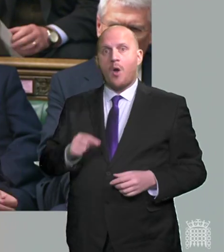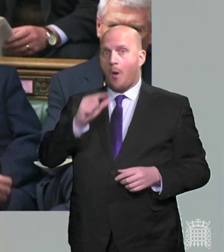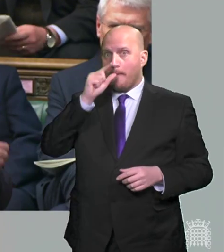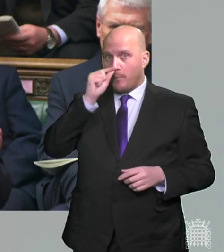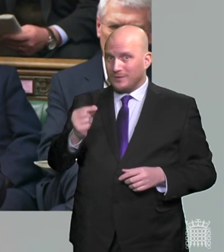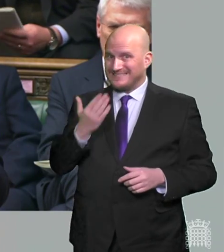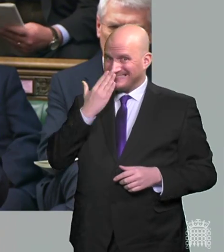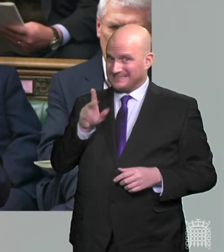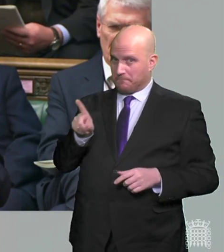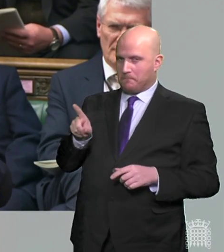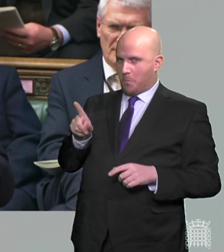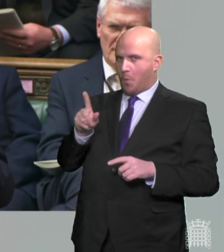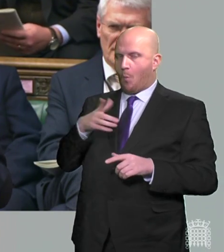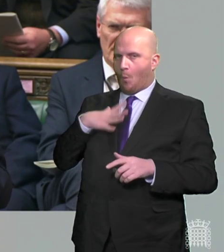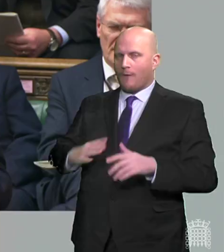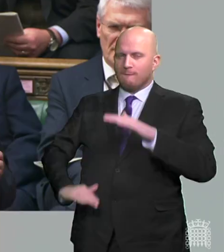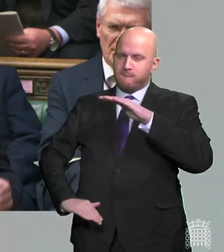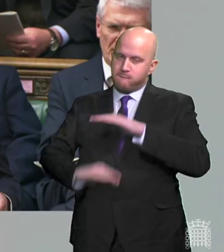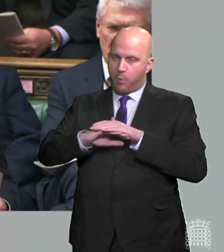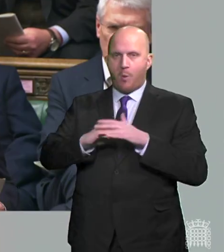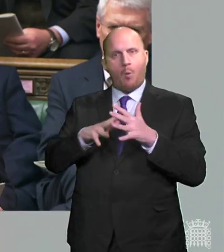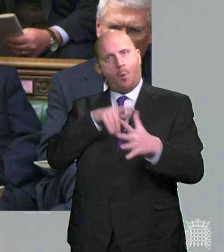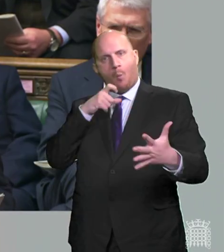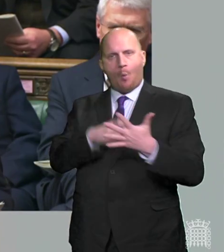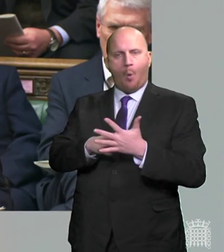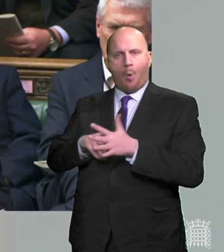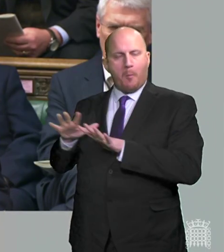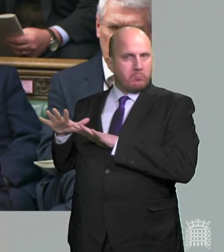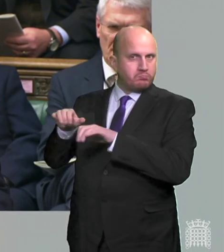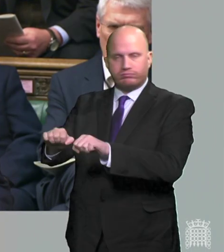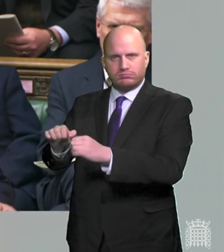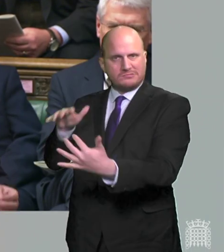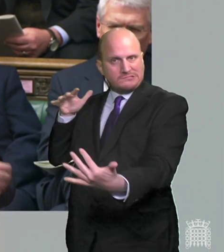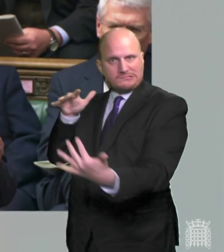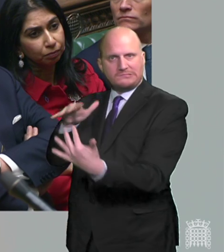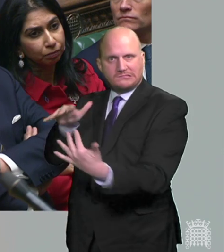Ukrainians must make gains on the battlefield, and the next six months are crucial.